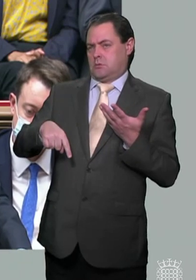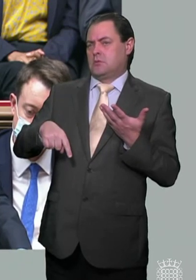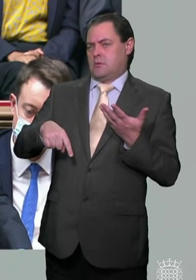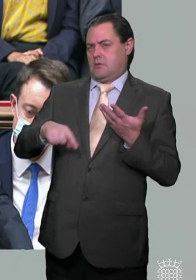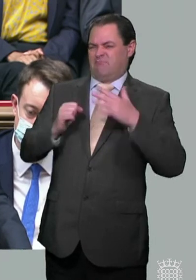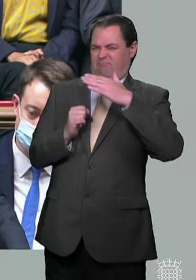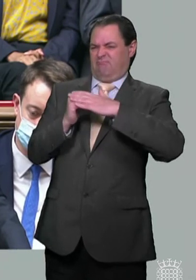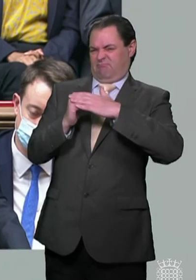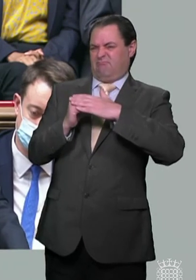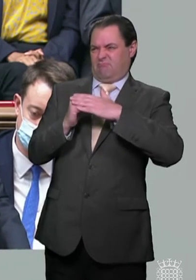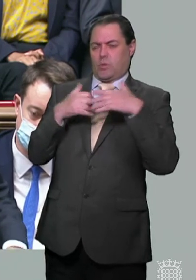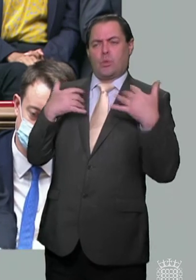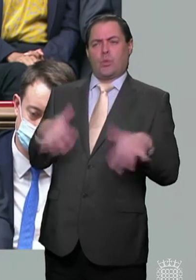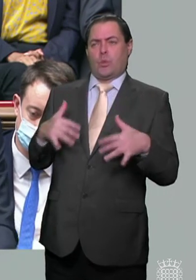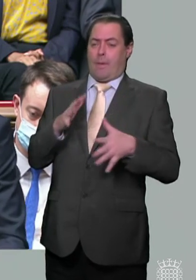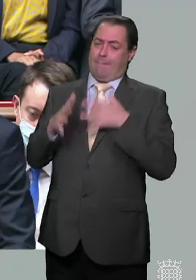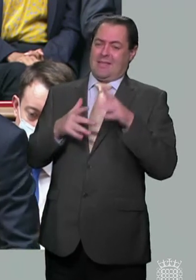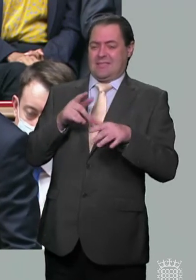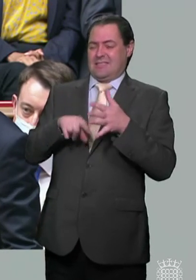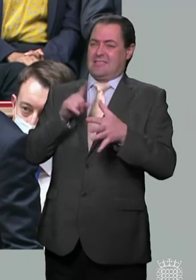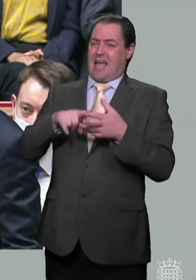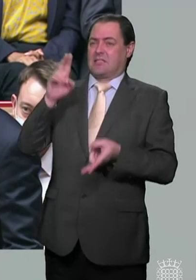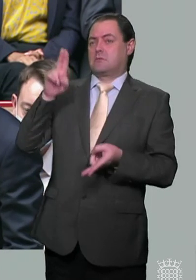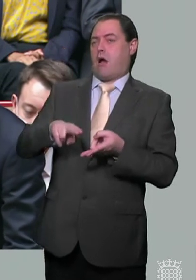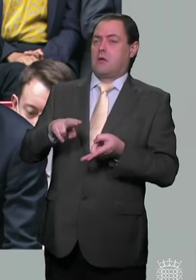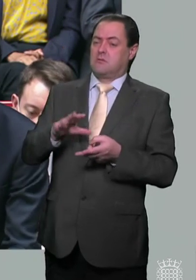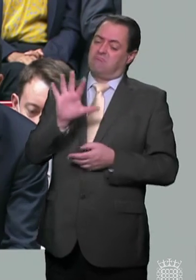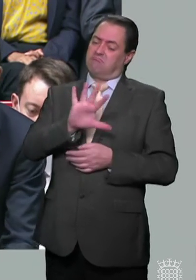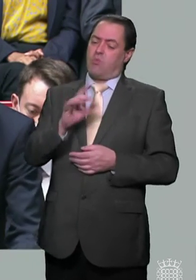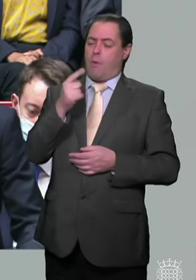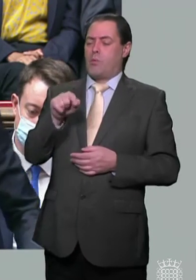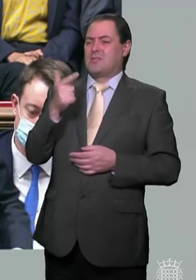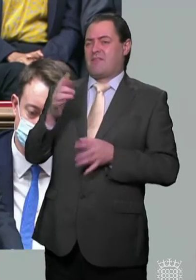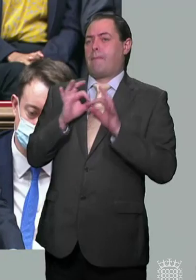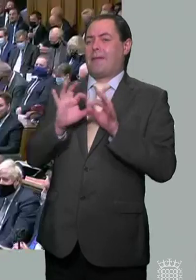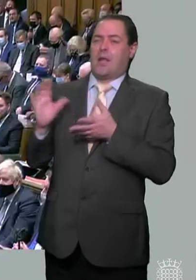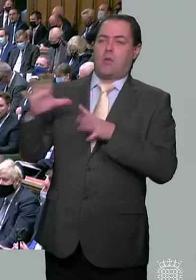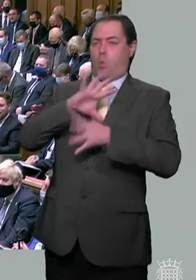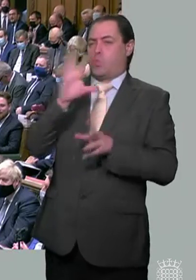That is a business tax cut worth almost £1.7 billion.